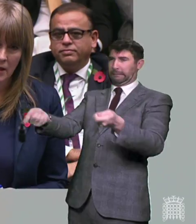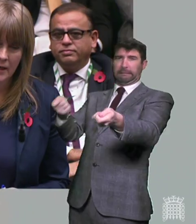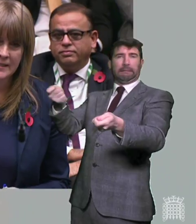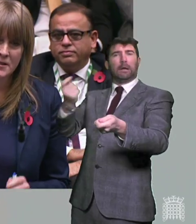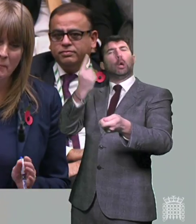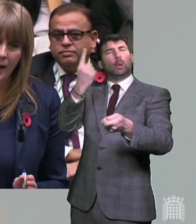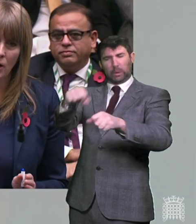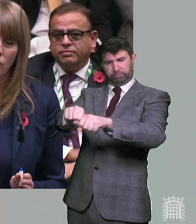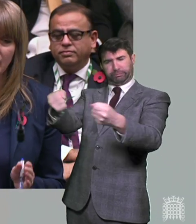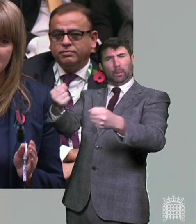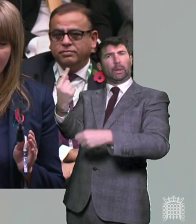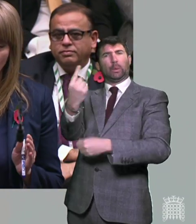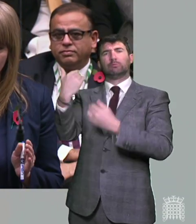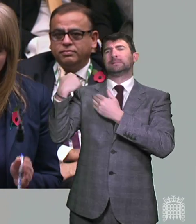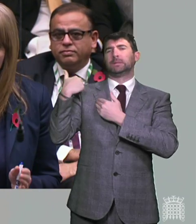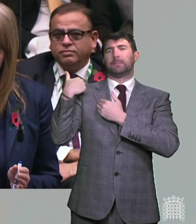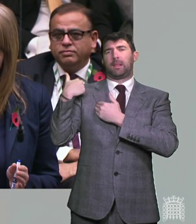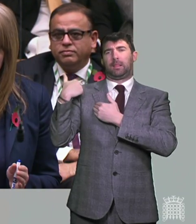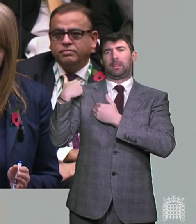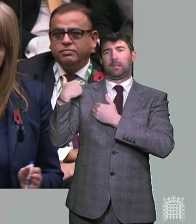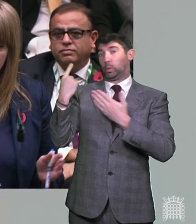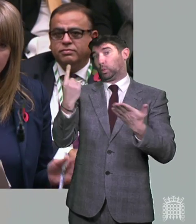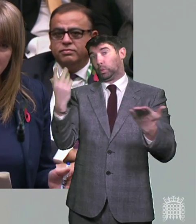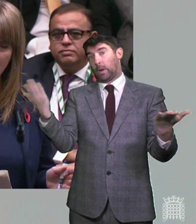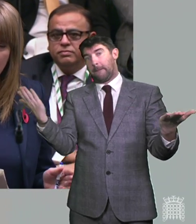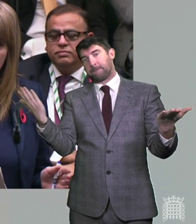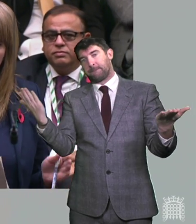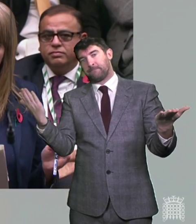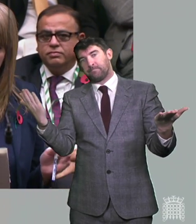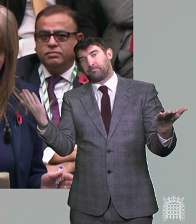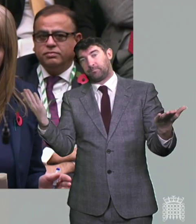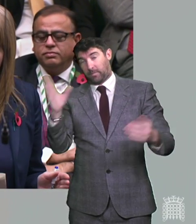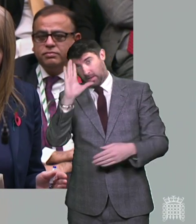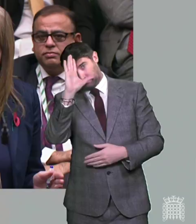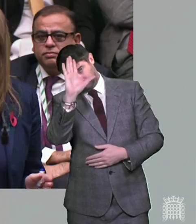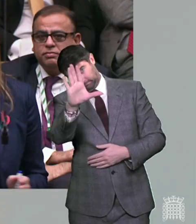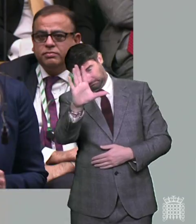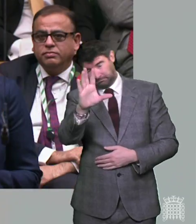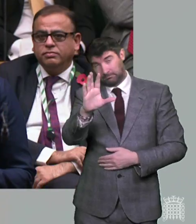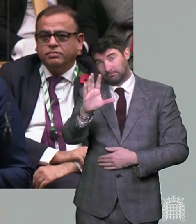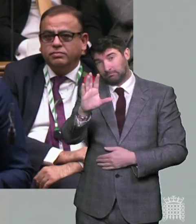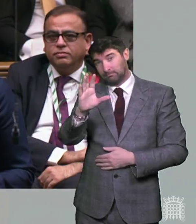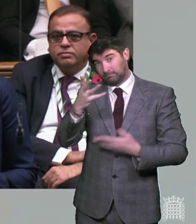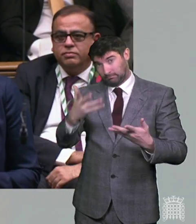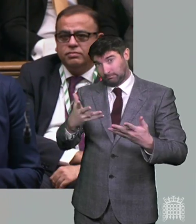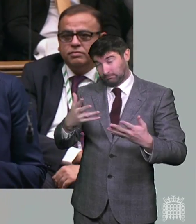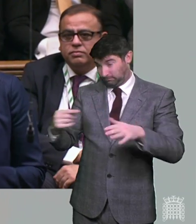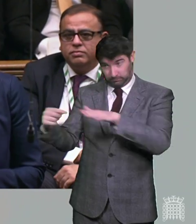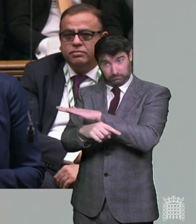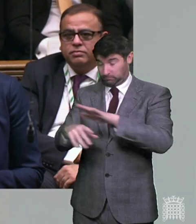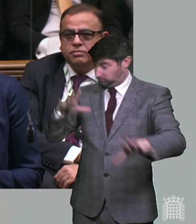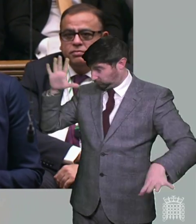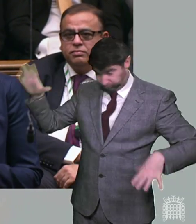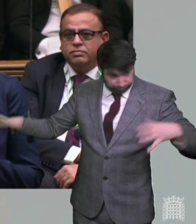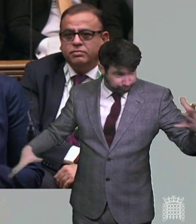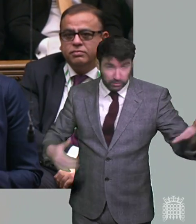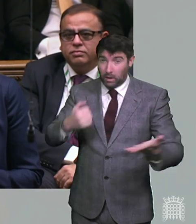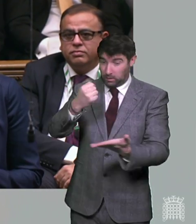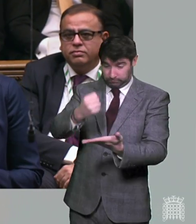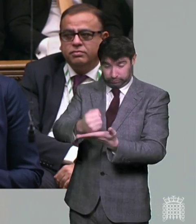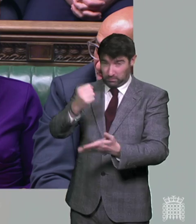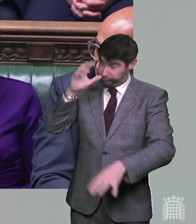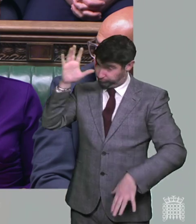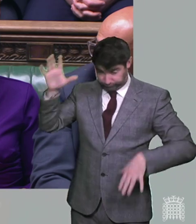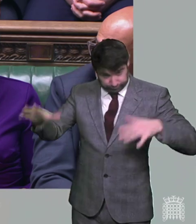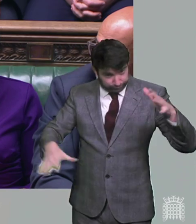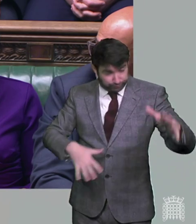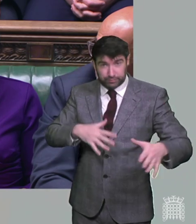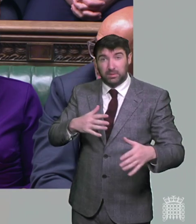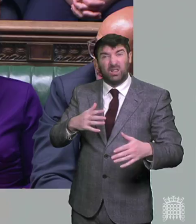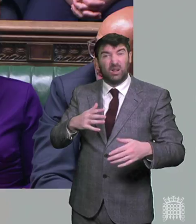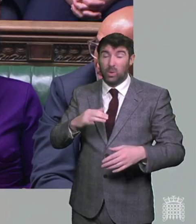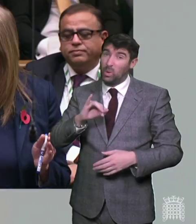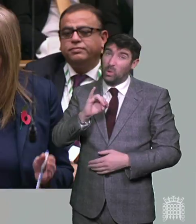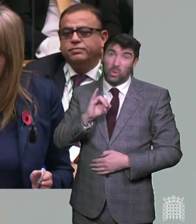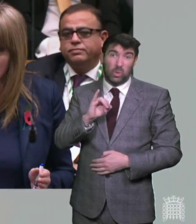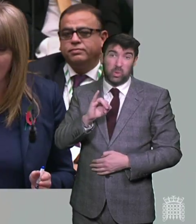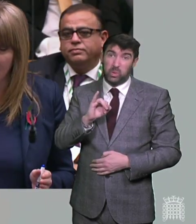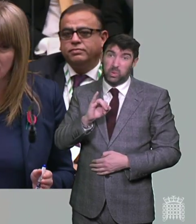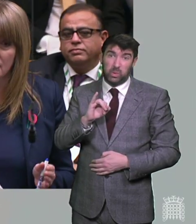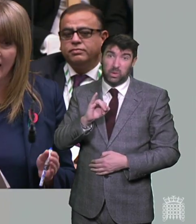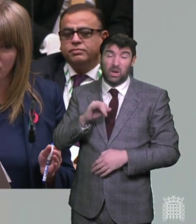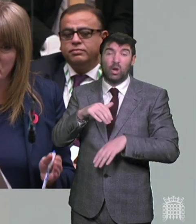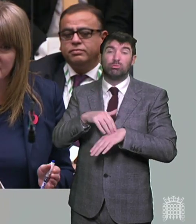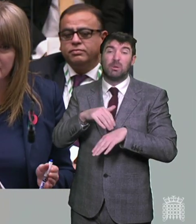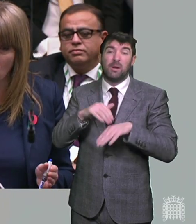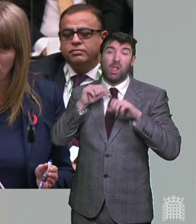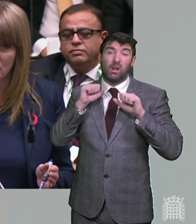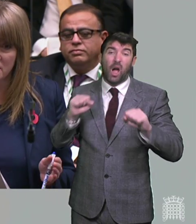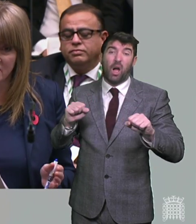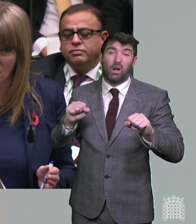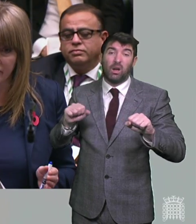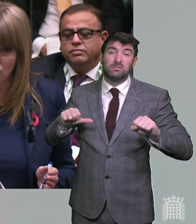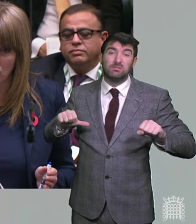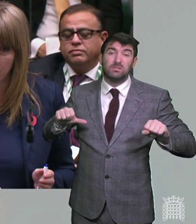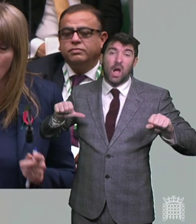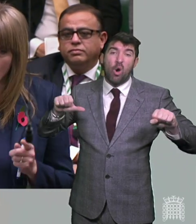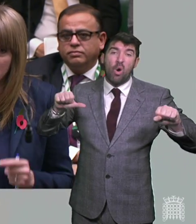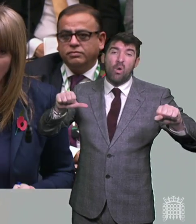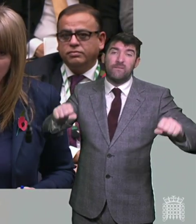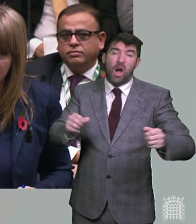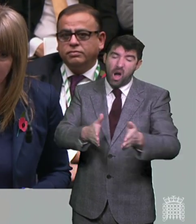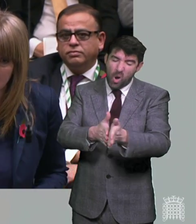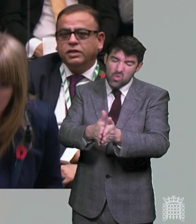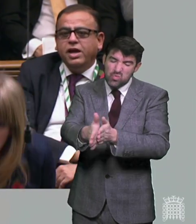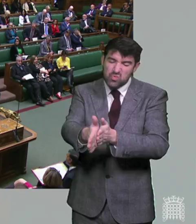The truth is that the backlog is now so great, the decision making so collapsed and the returns so low, at a 10th of what they used to be, that the criminal gangs have a business model to die for.